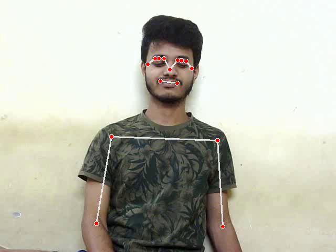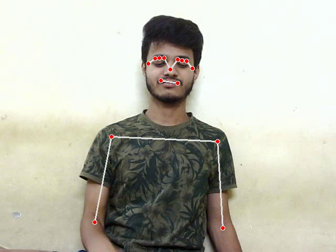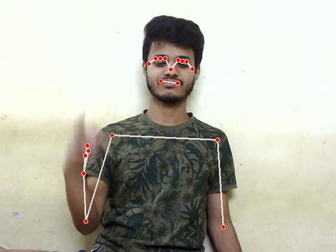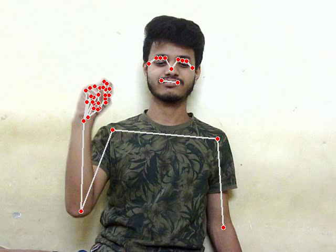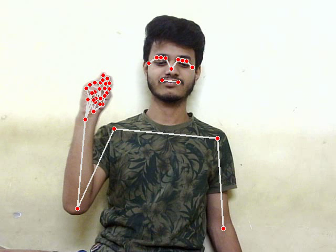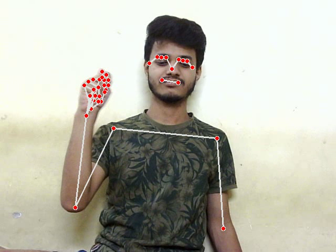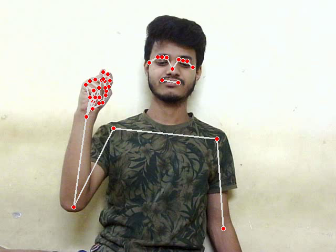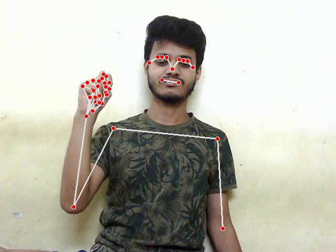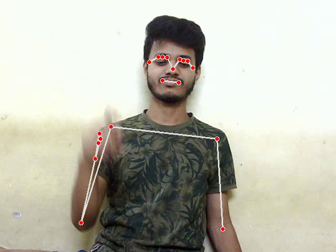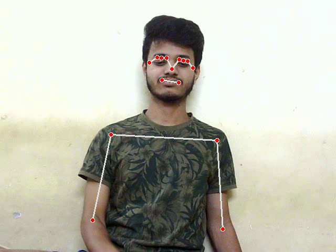bathroom